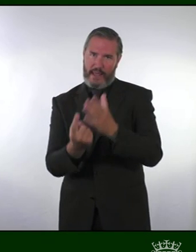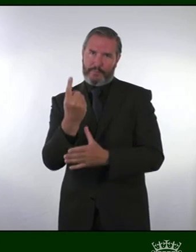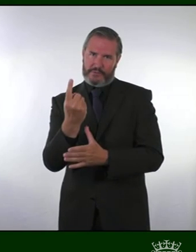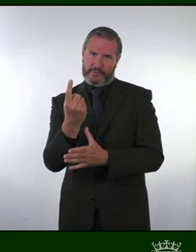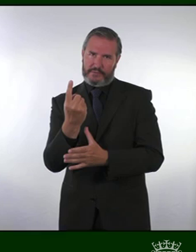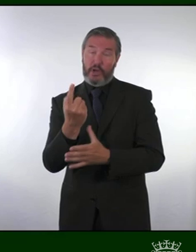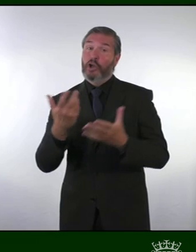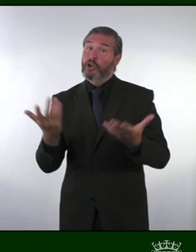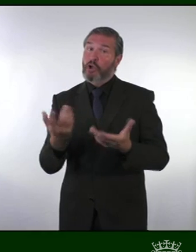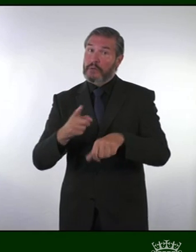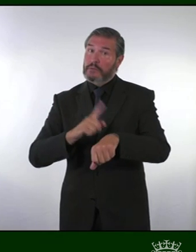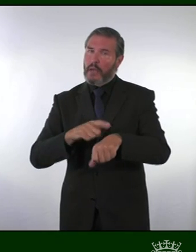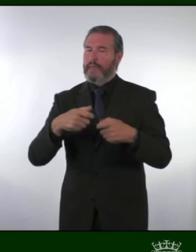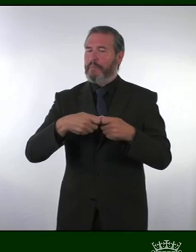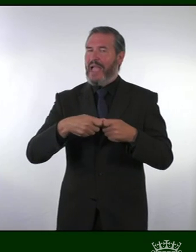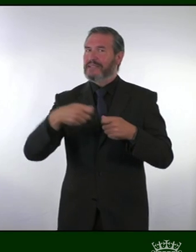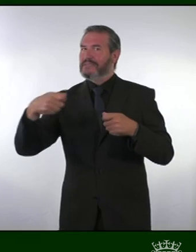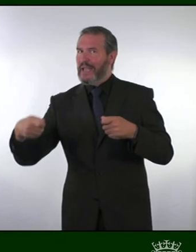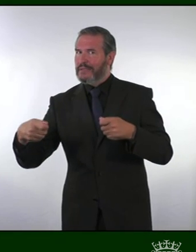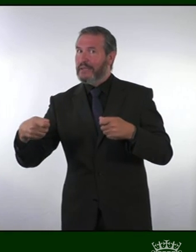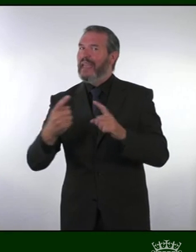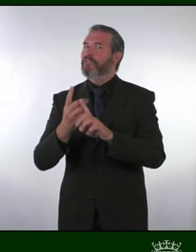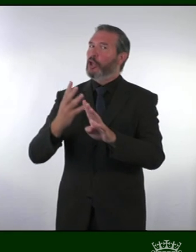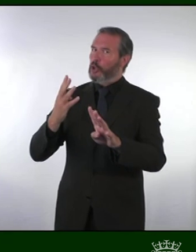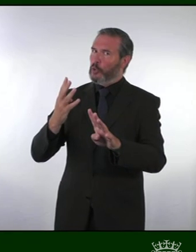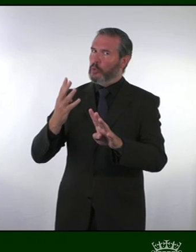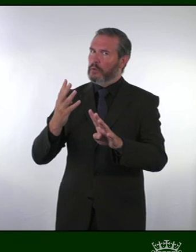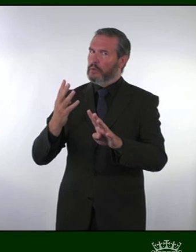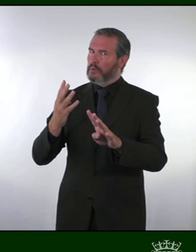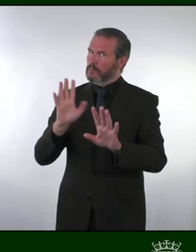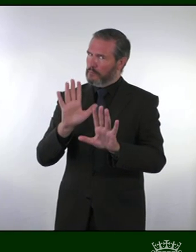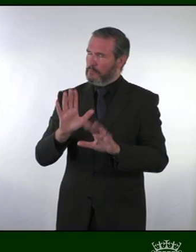As at present, this can be extended if there is a queue at that time.